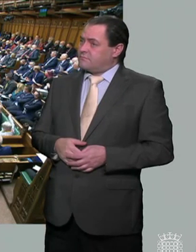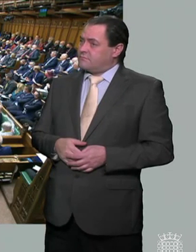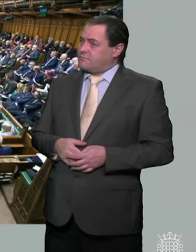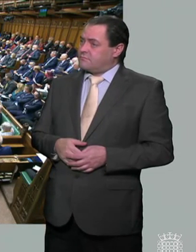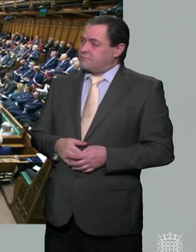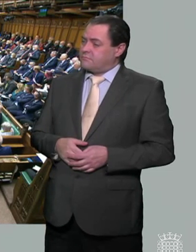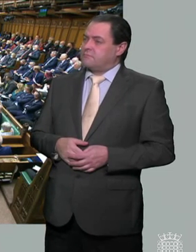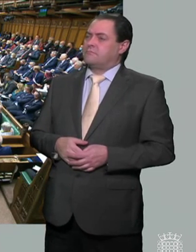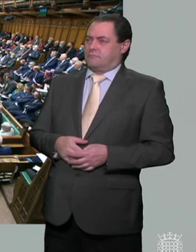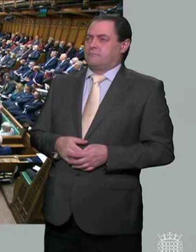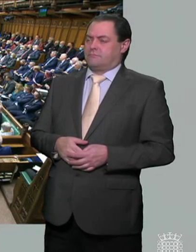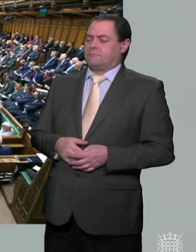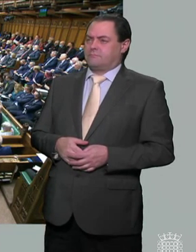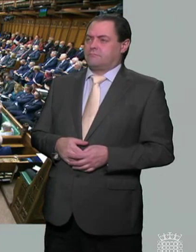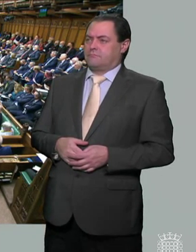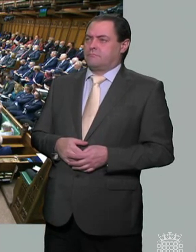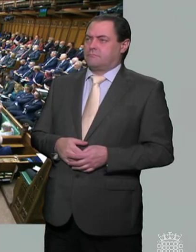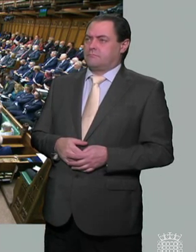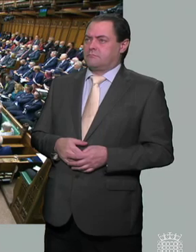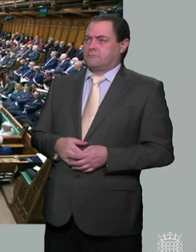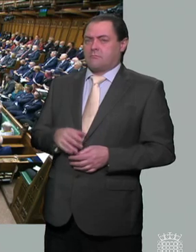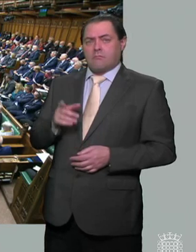I have answered the question.